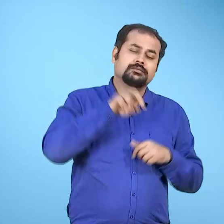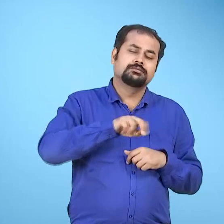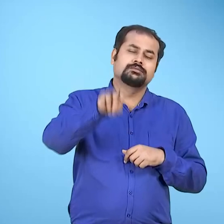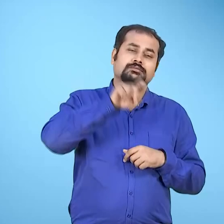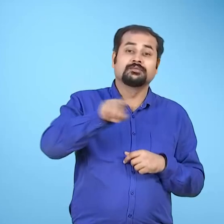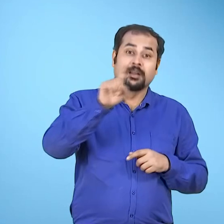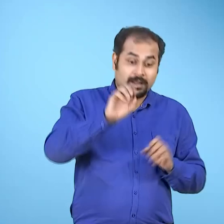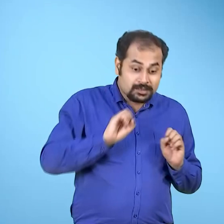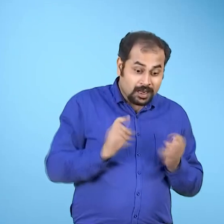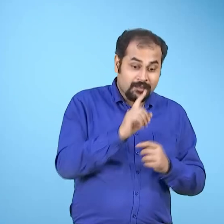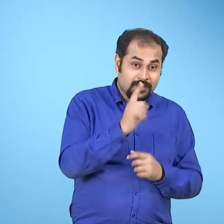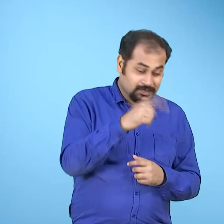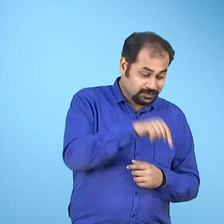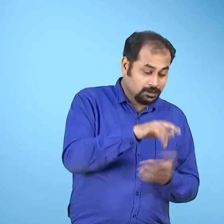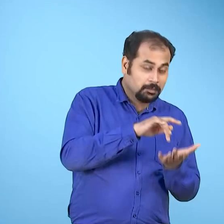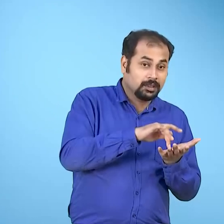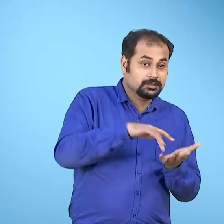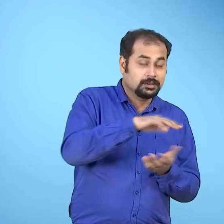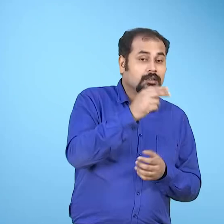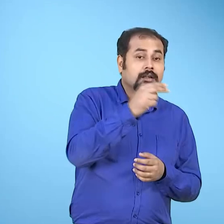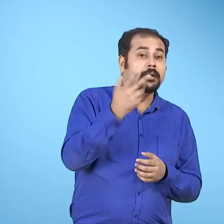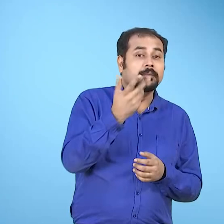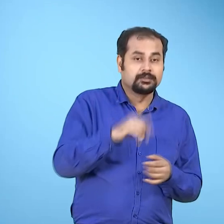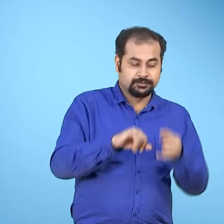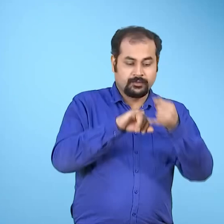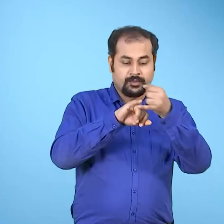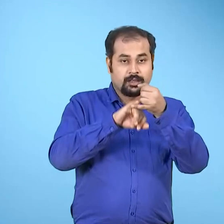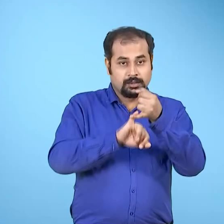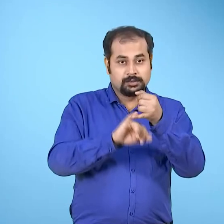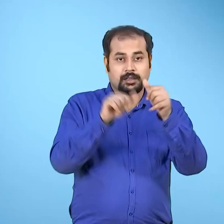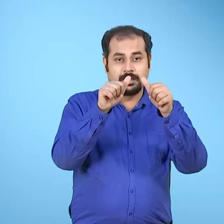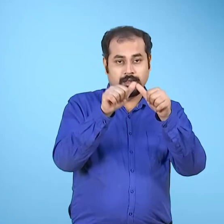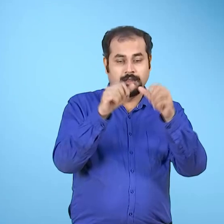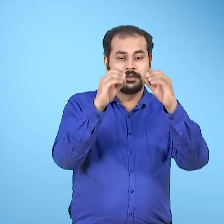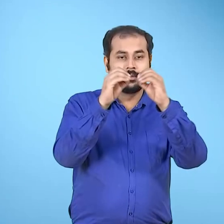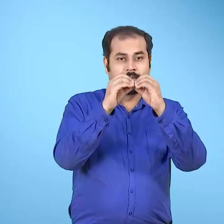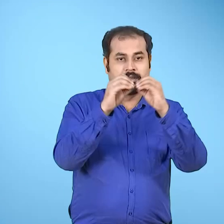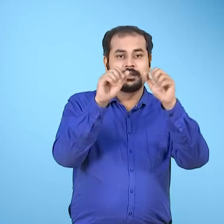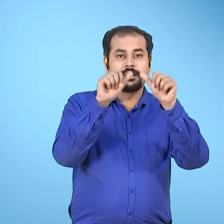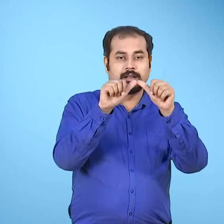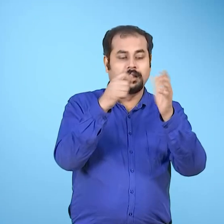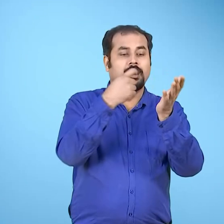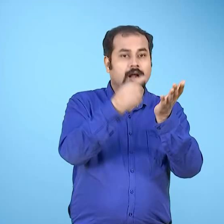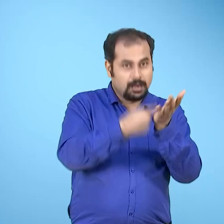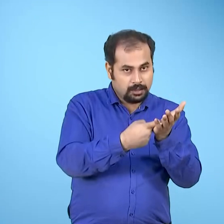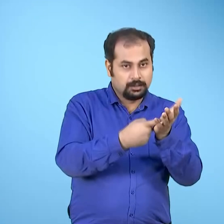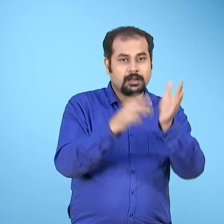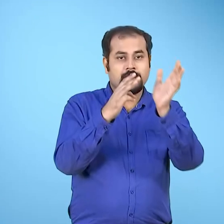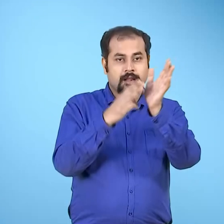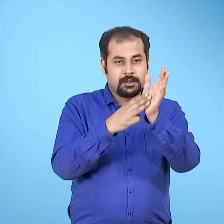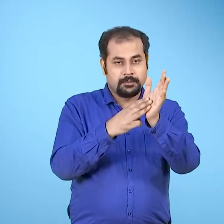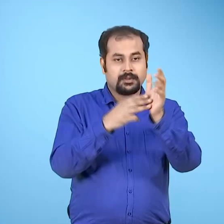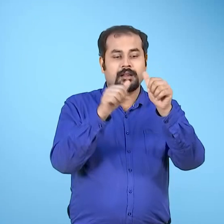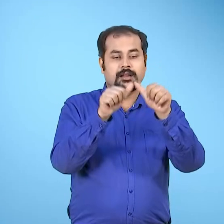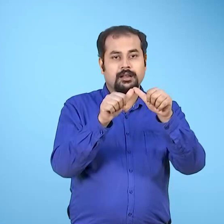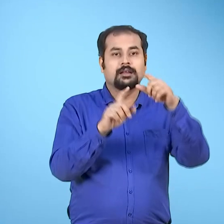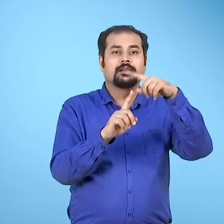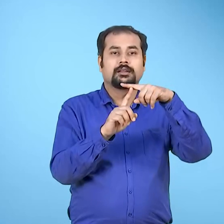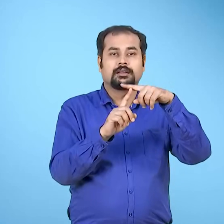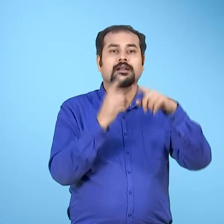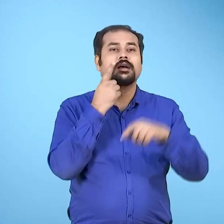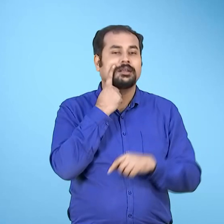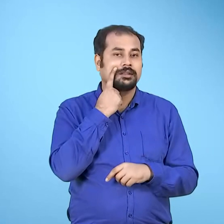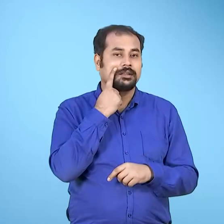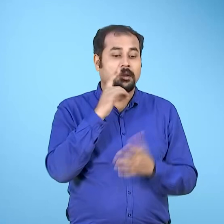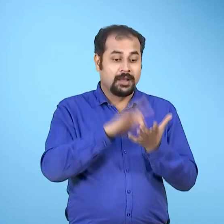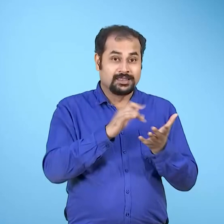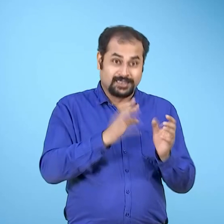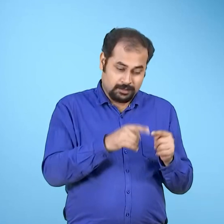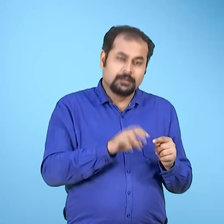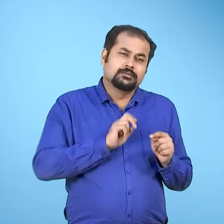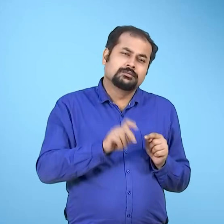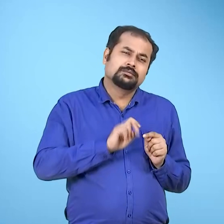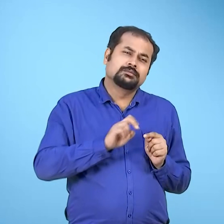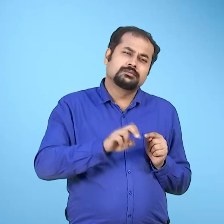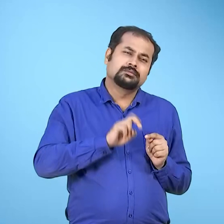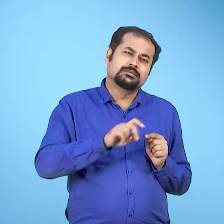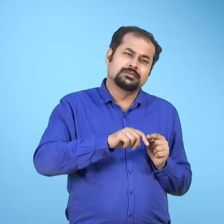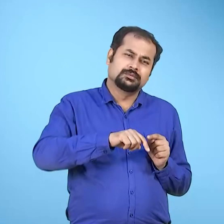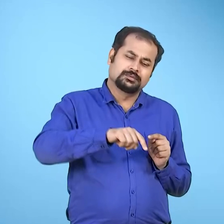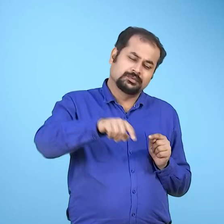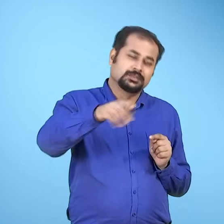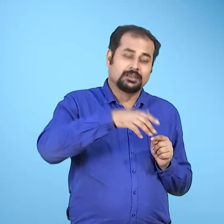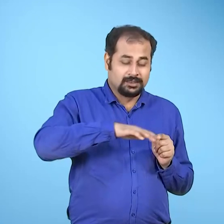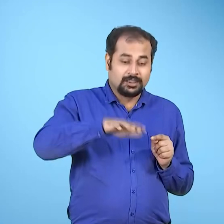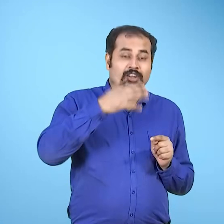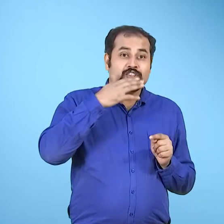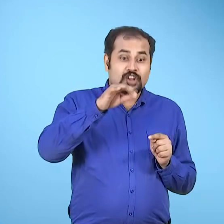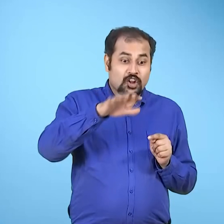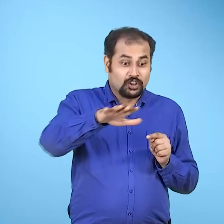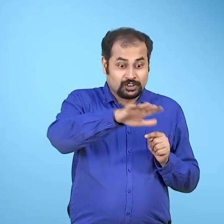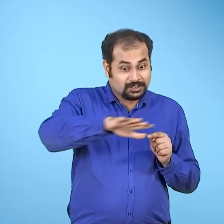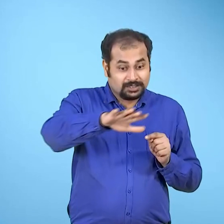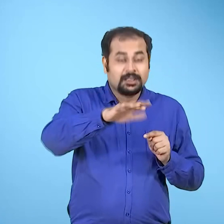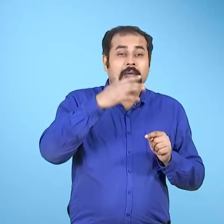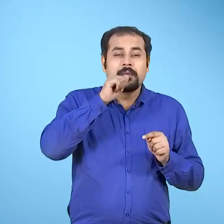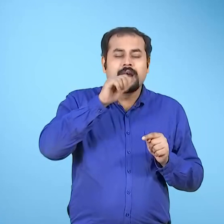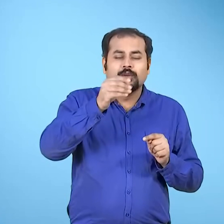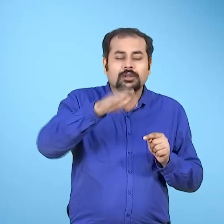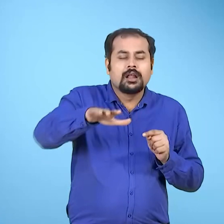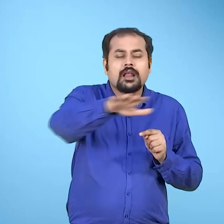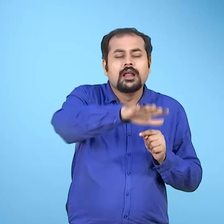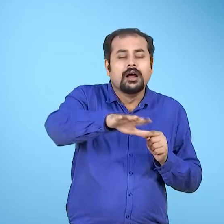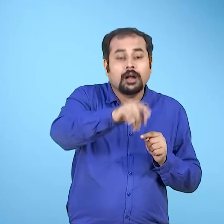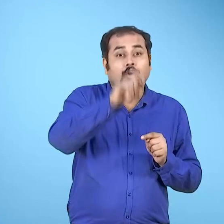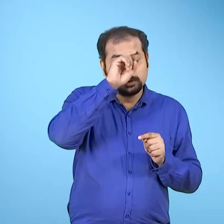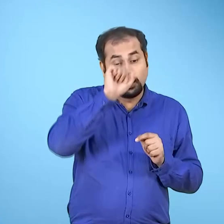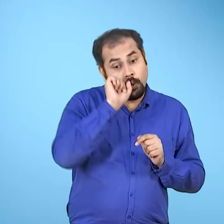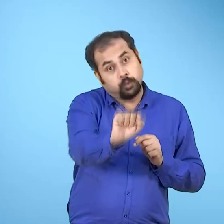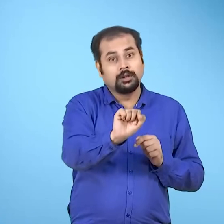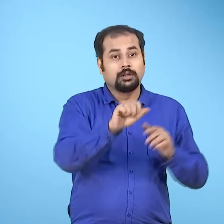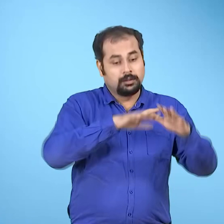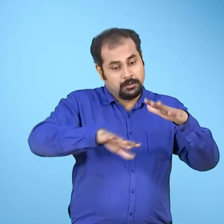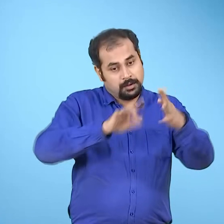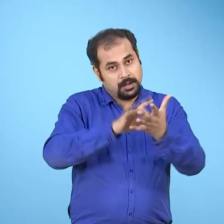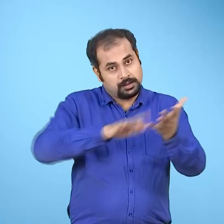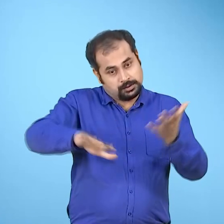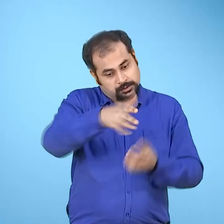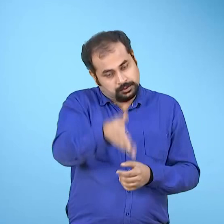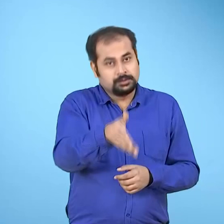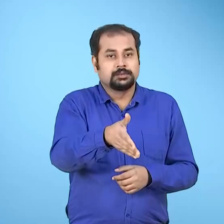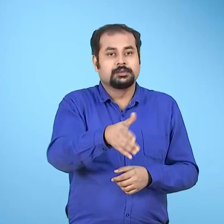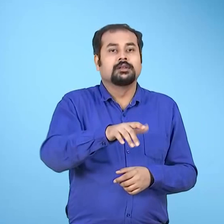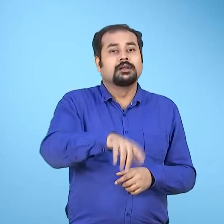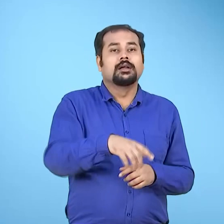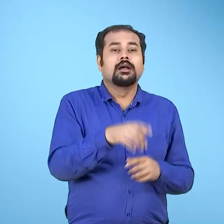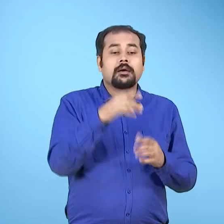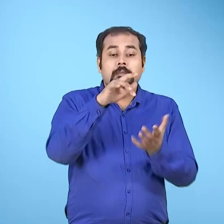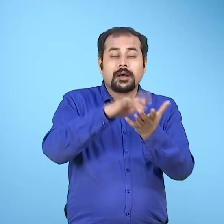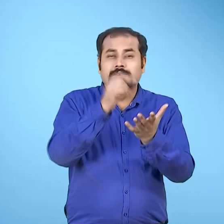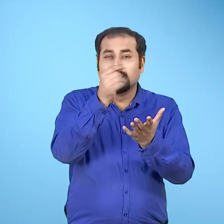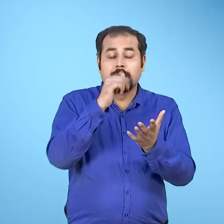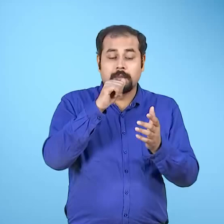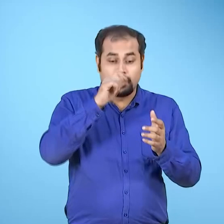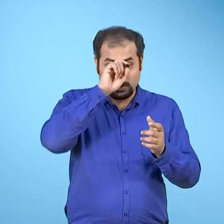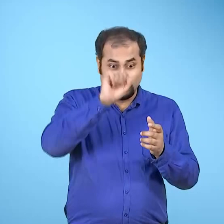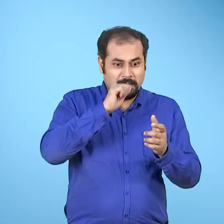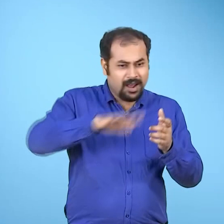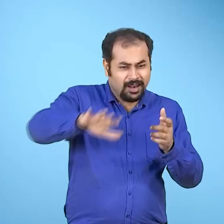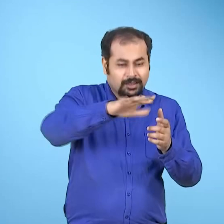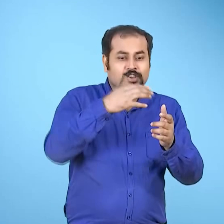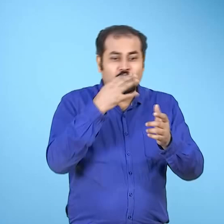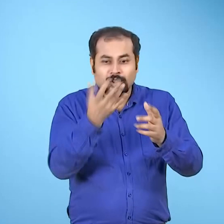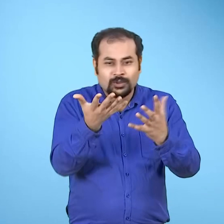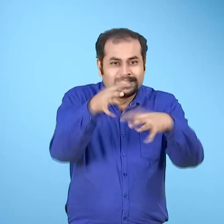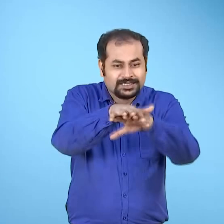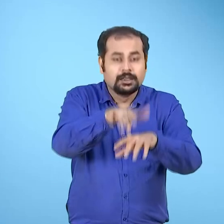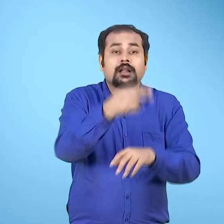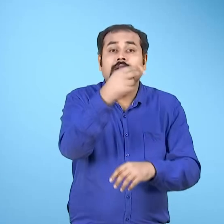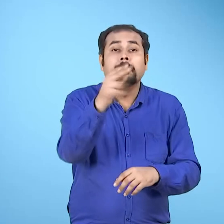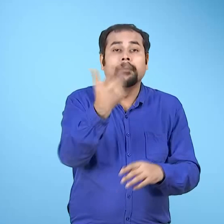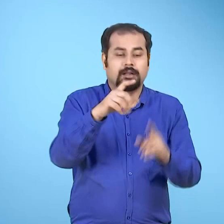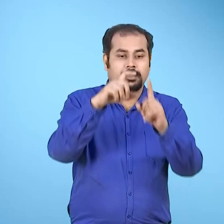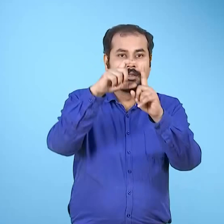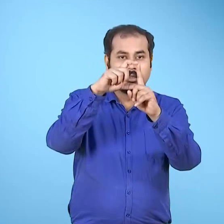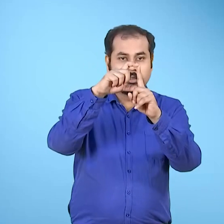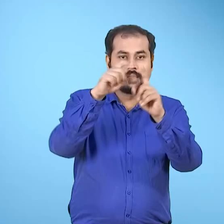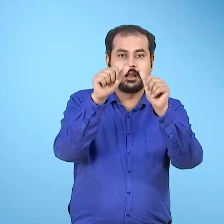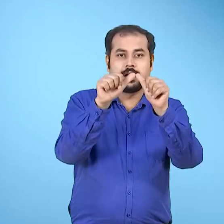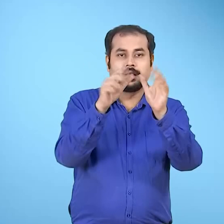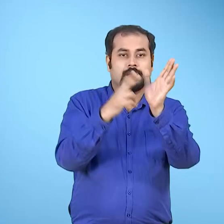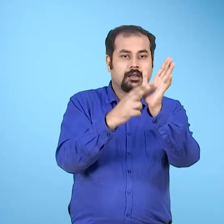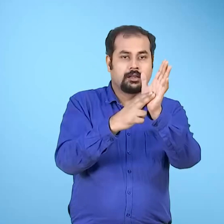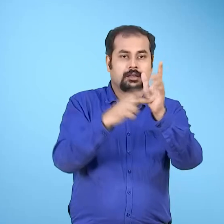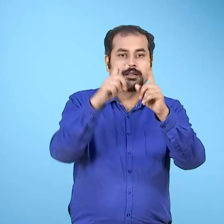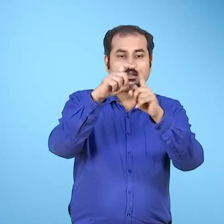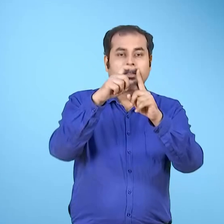coastal town of Dandi in Gujarat where they broke the government law by gathering natural salt